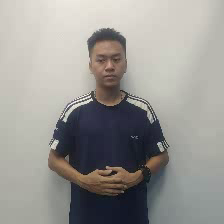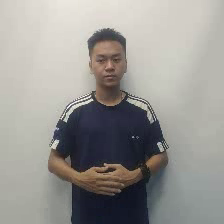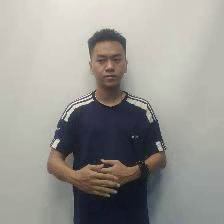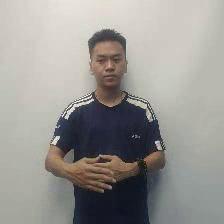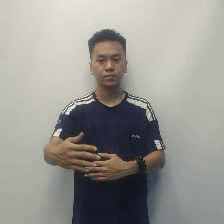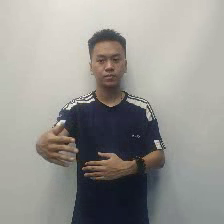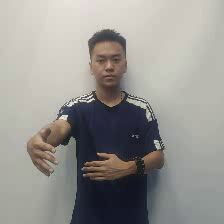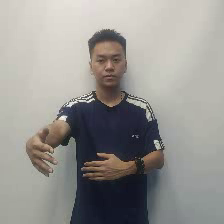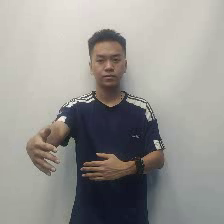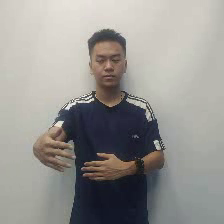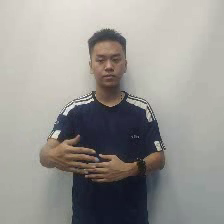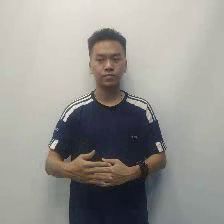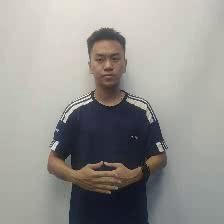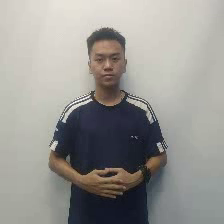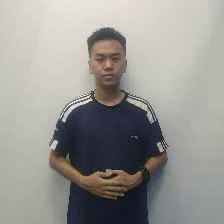Xa